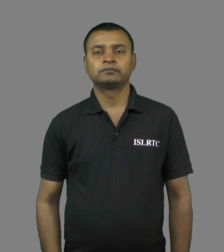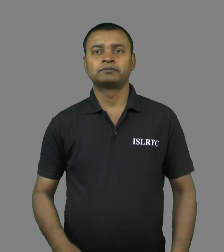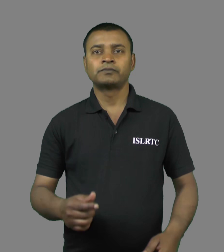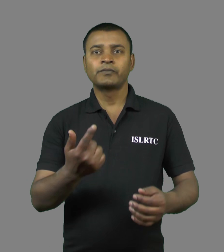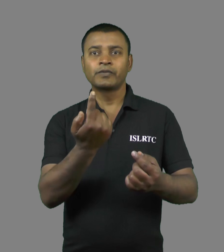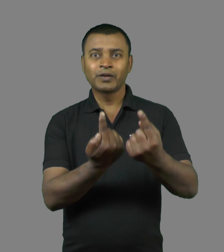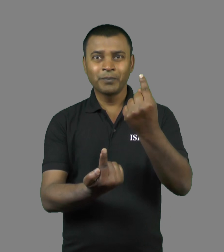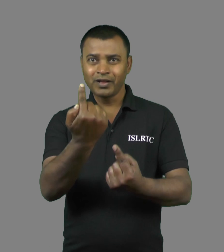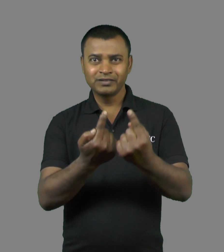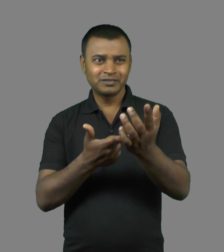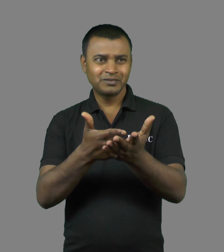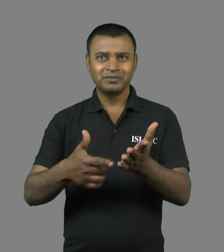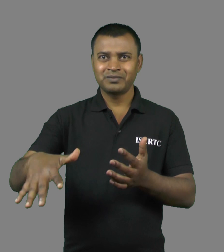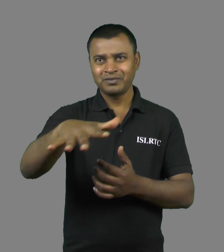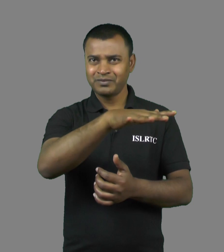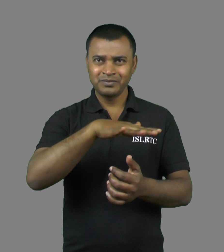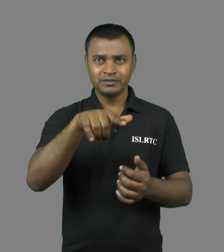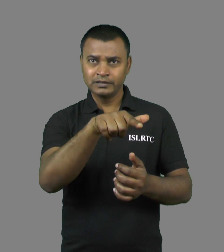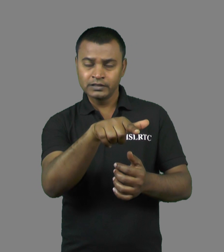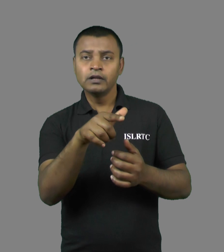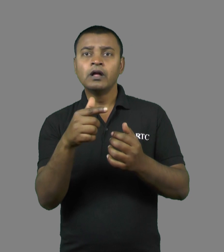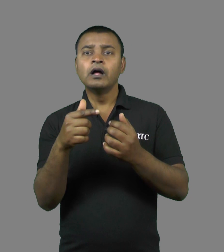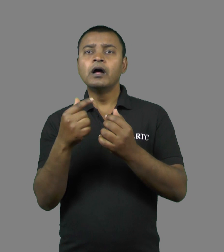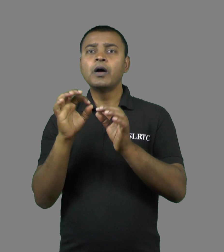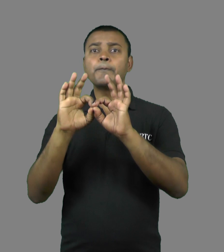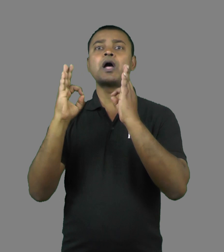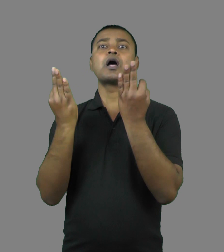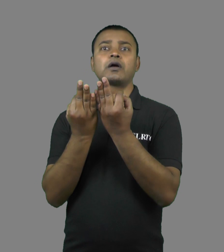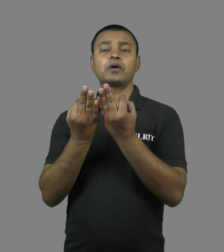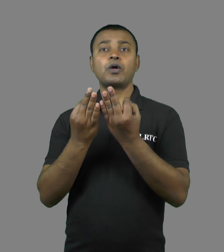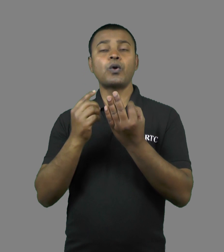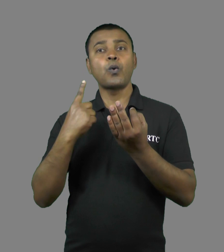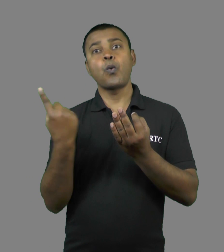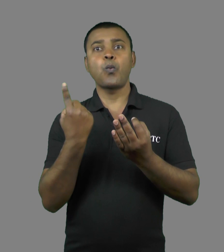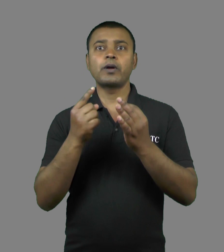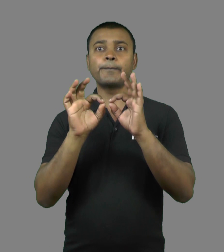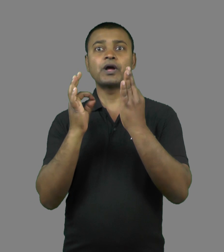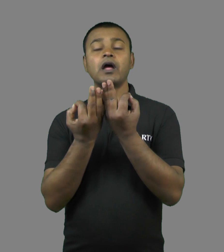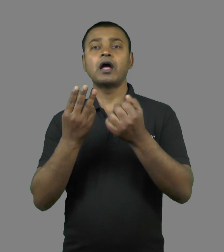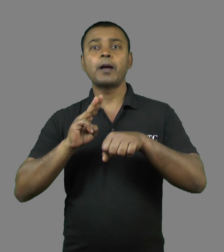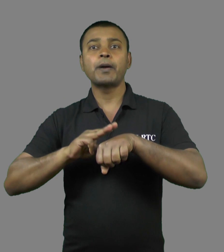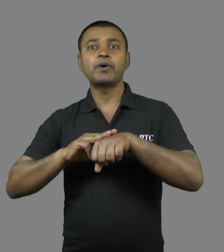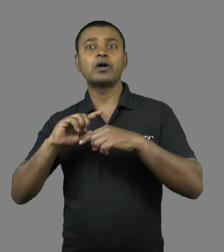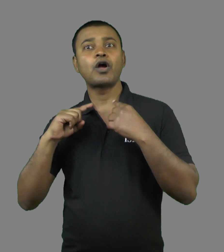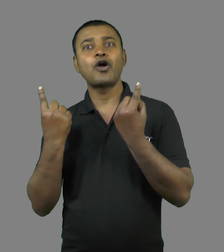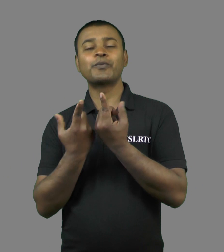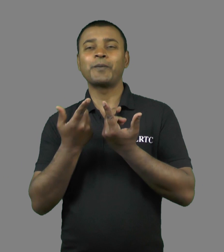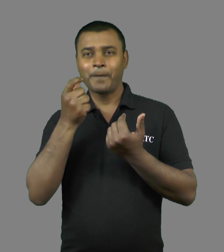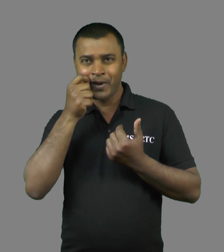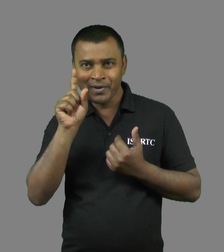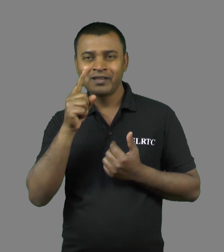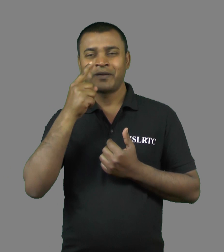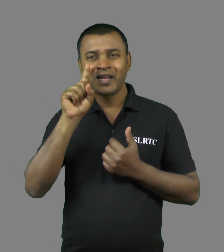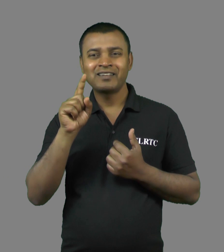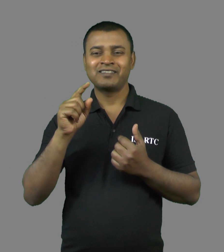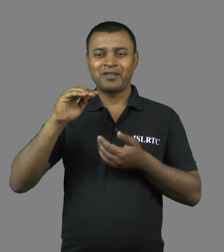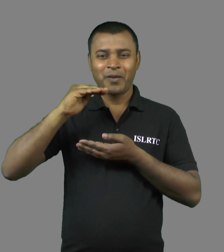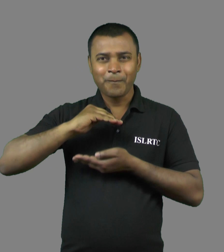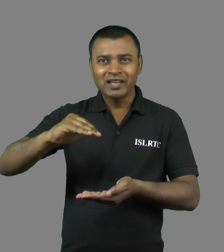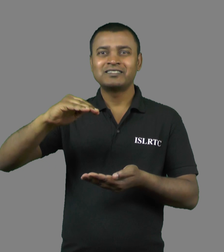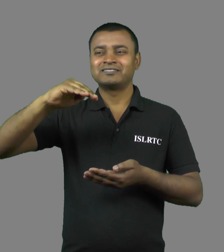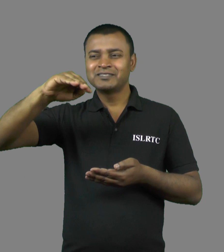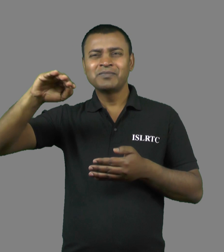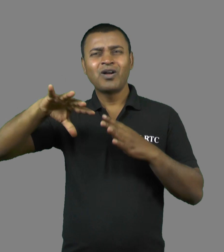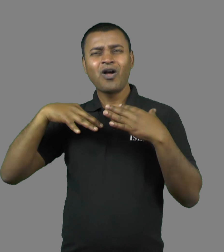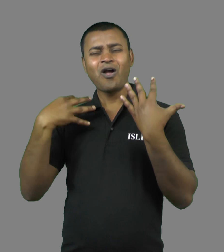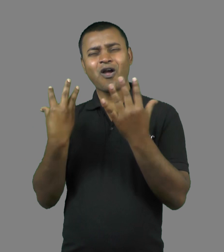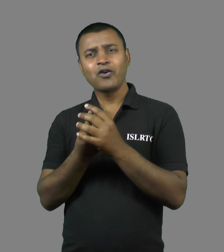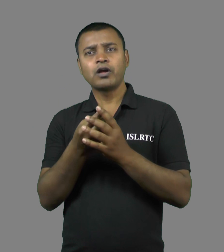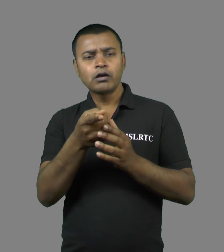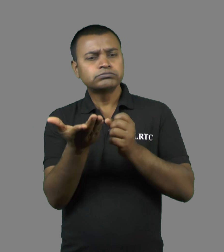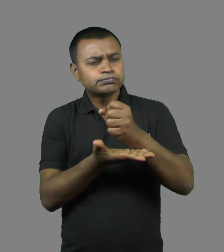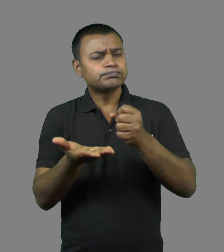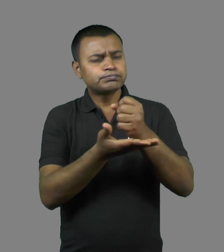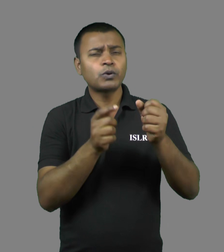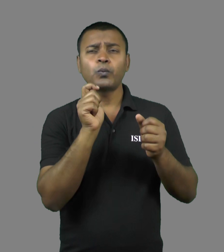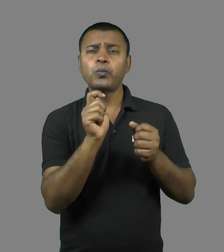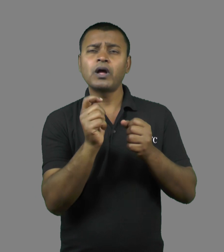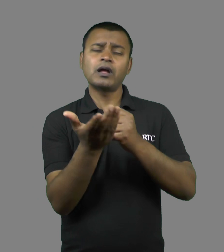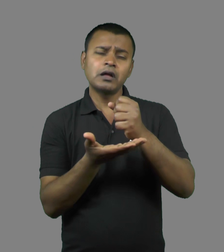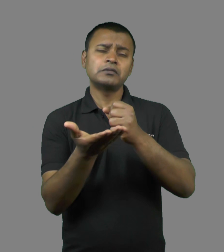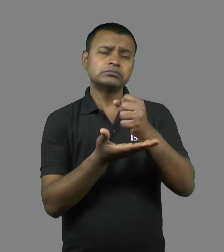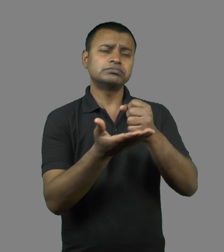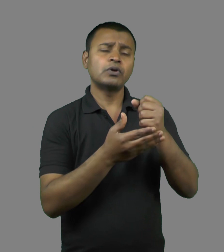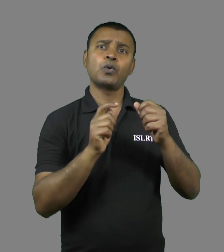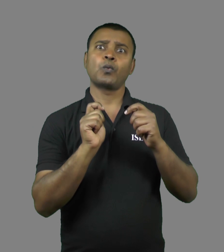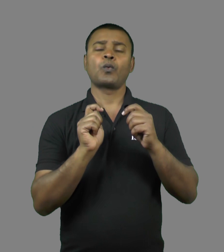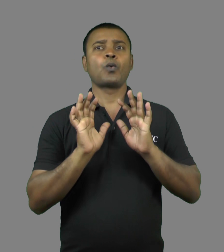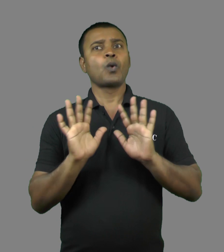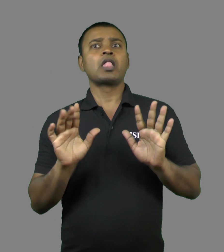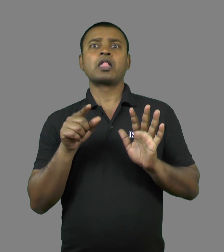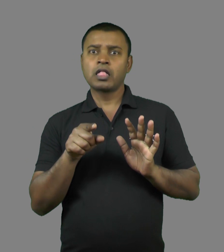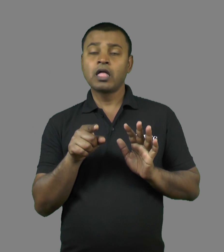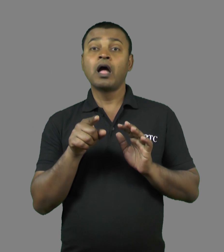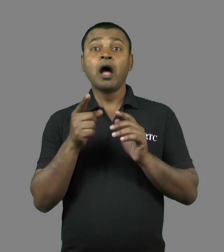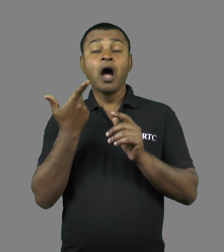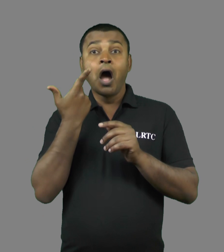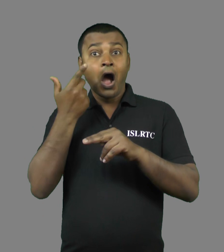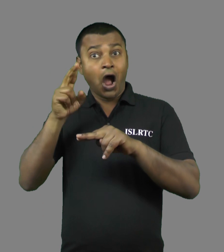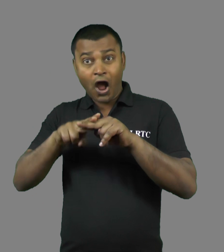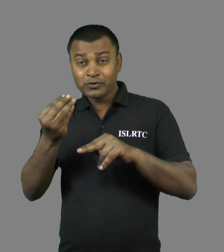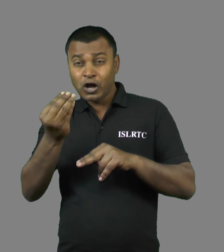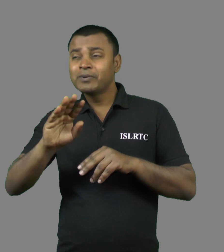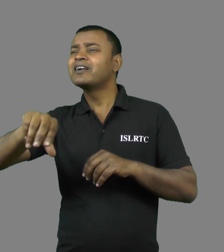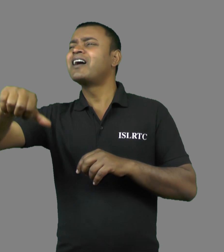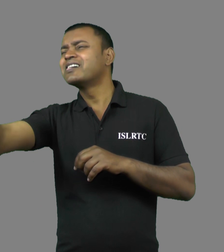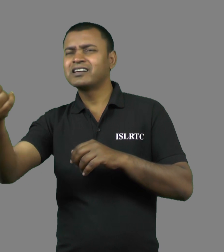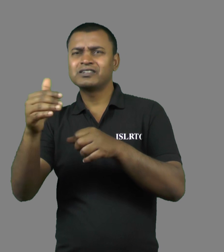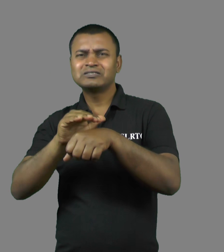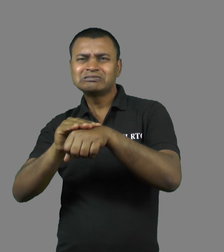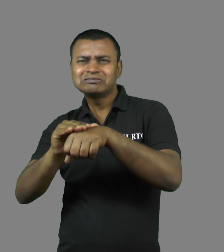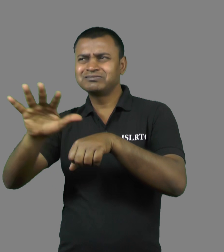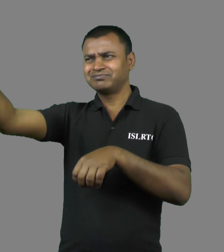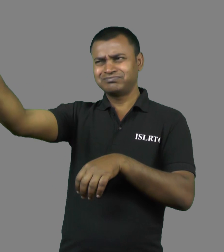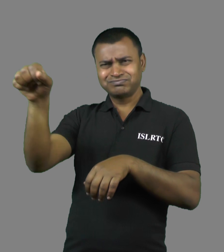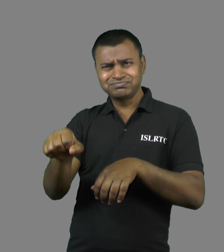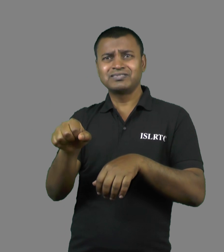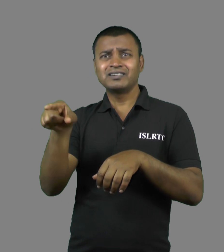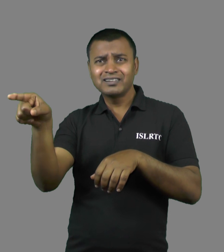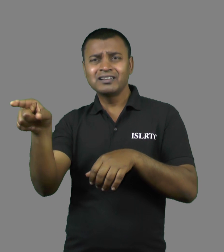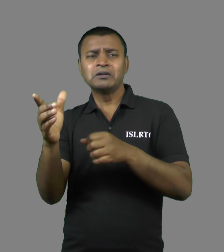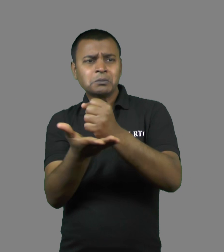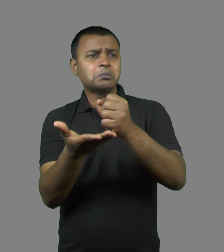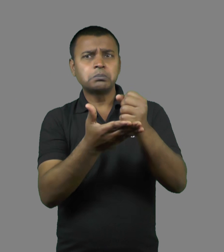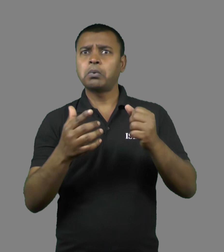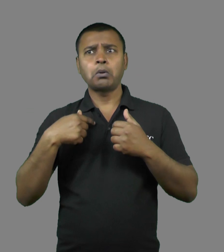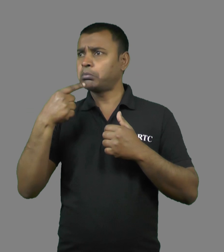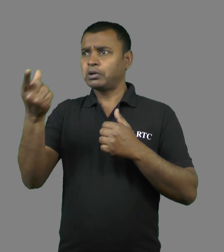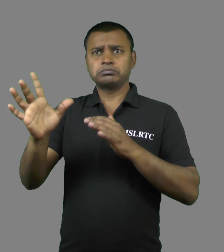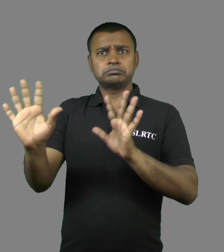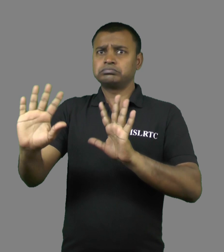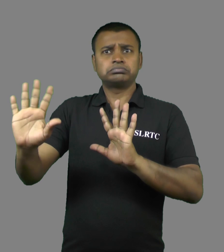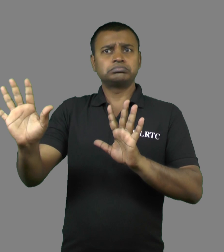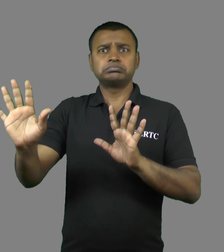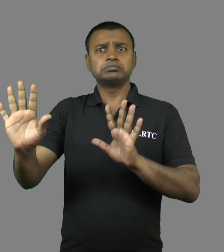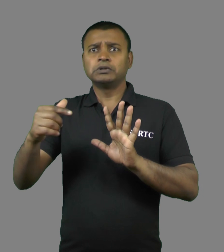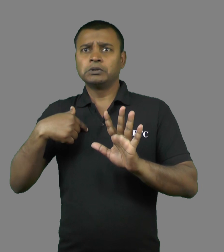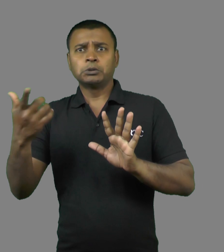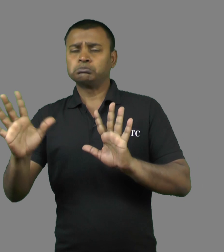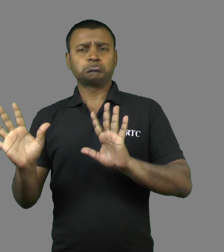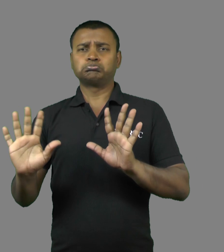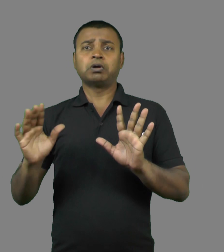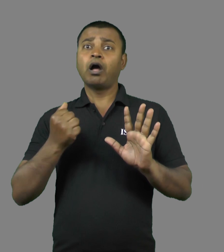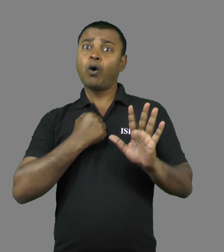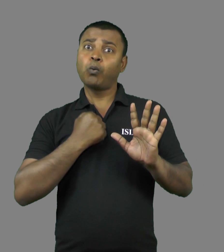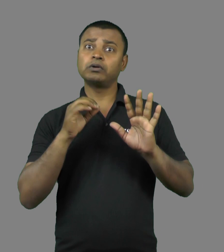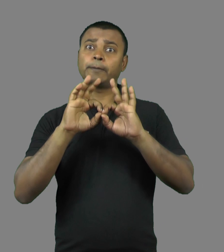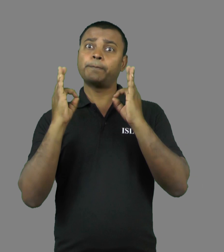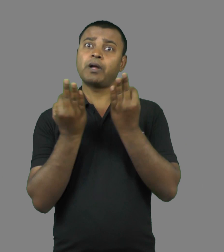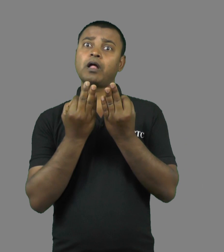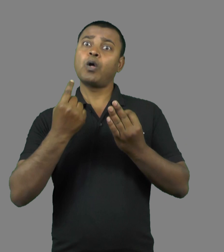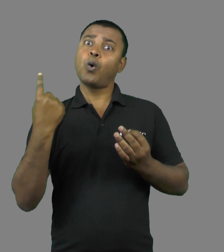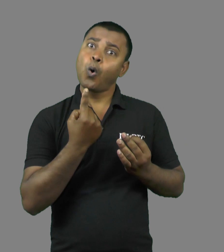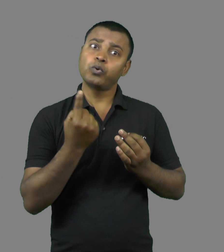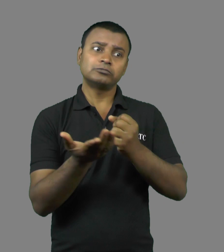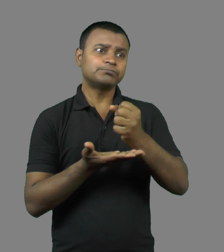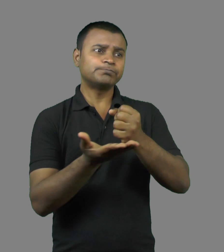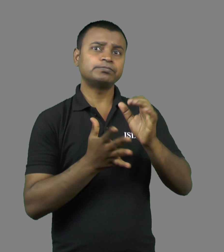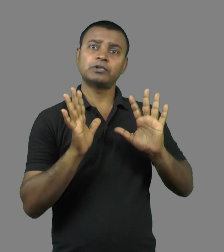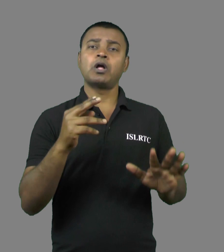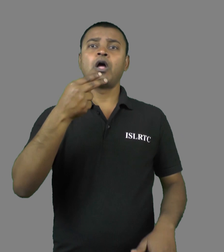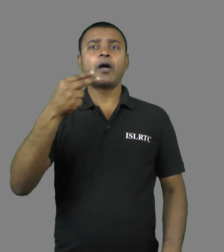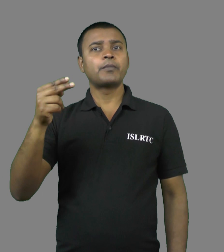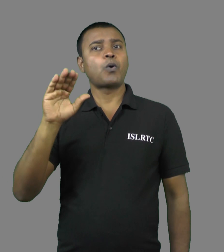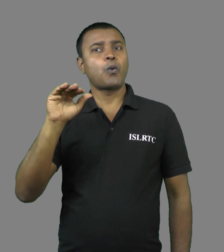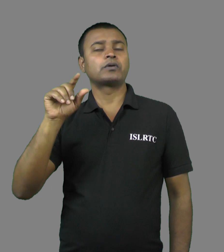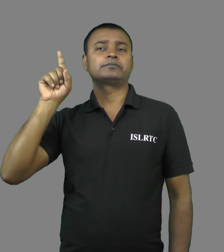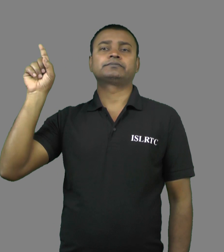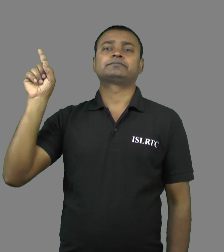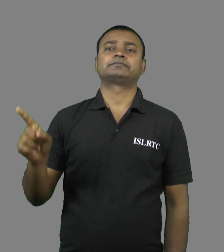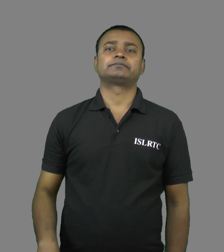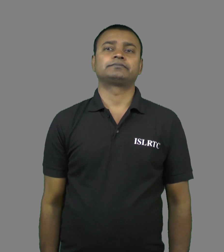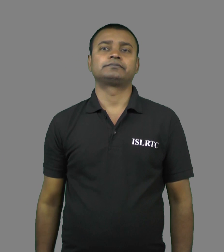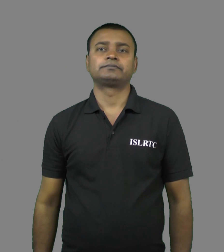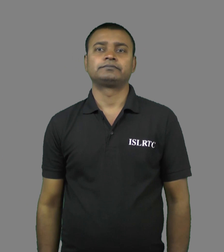Peasant Farming